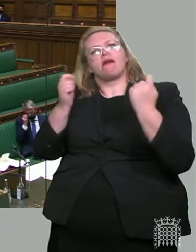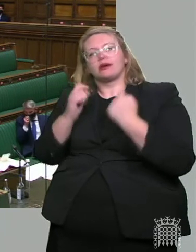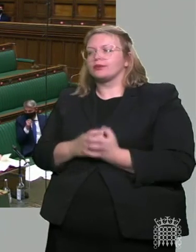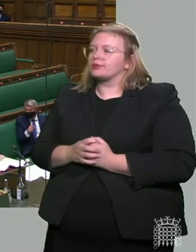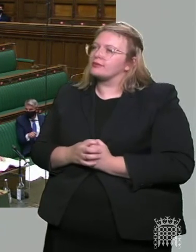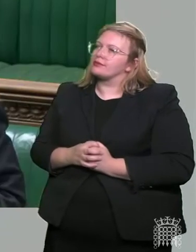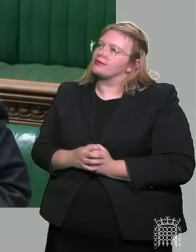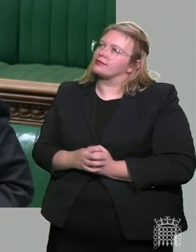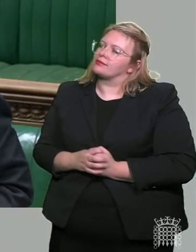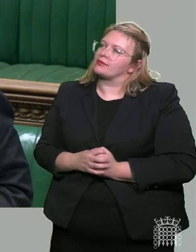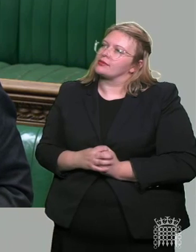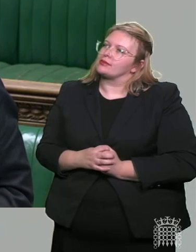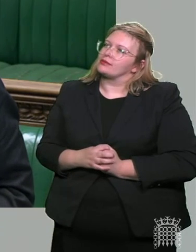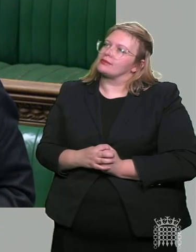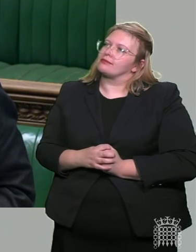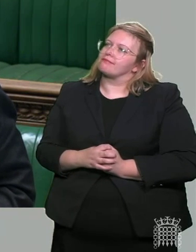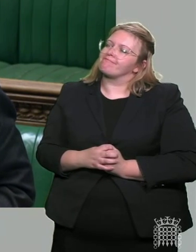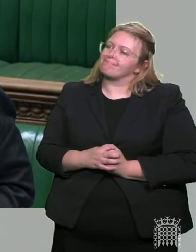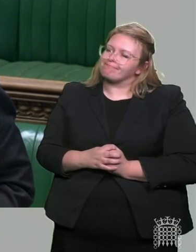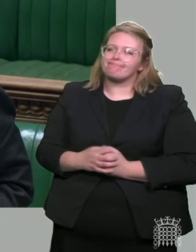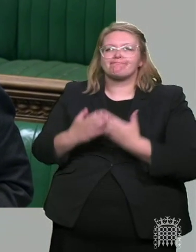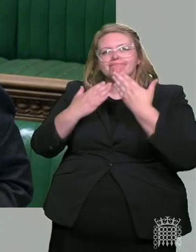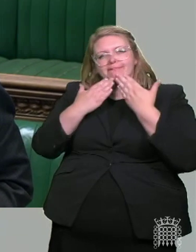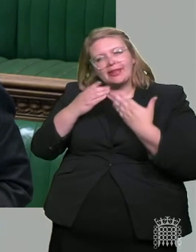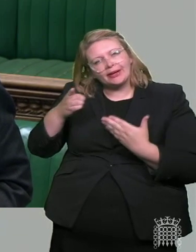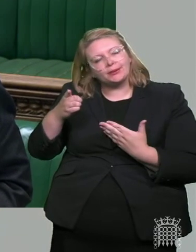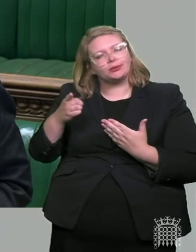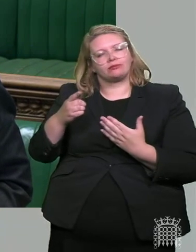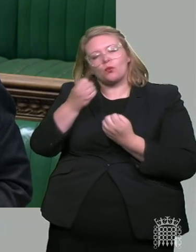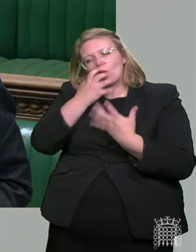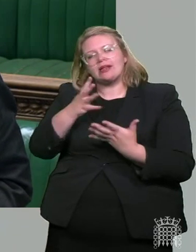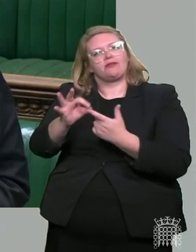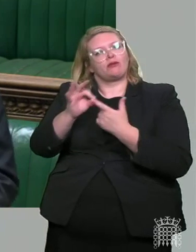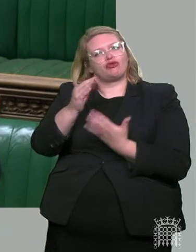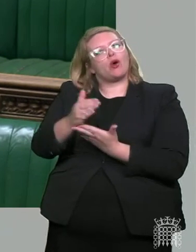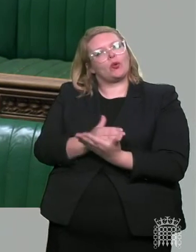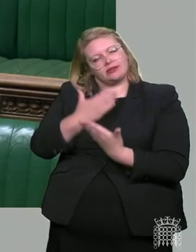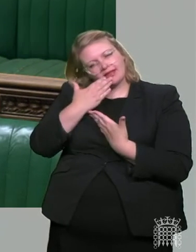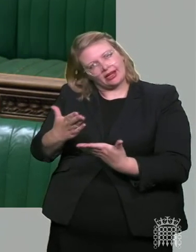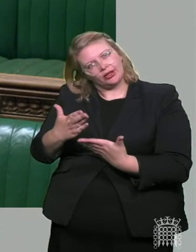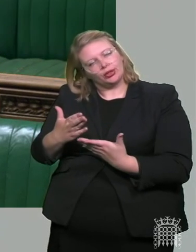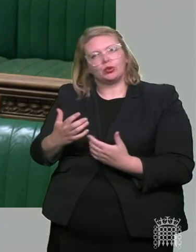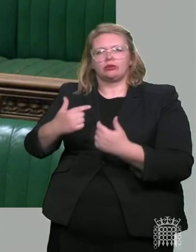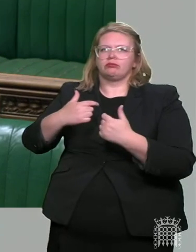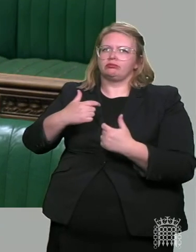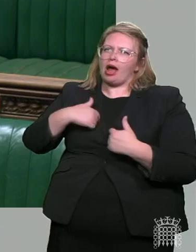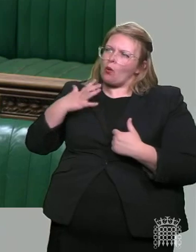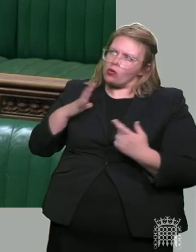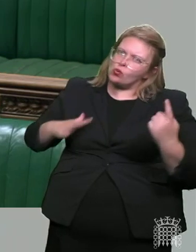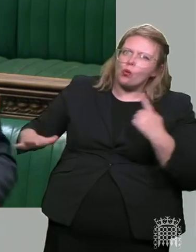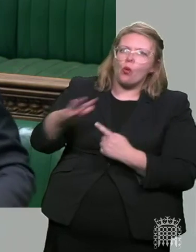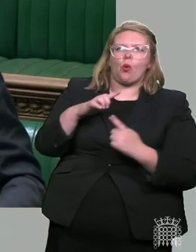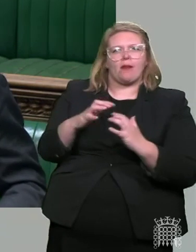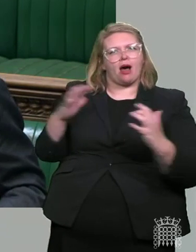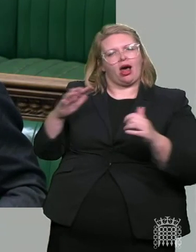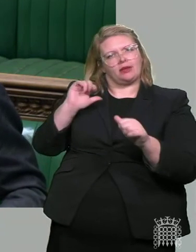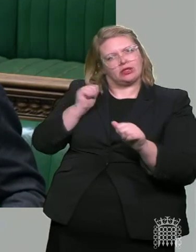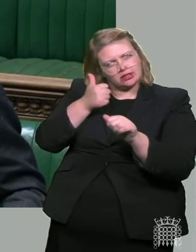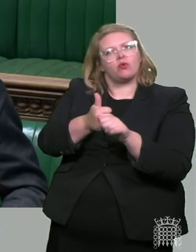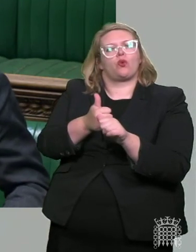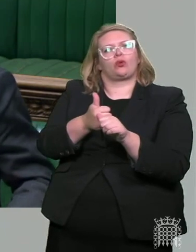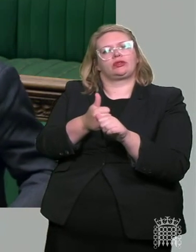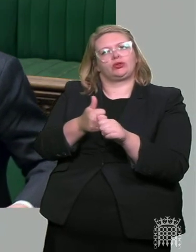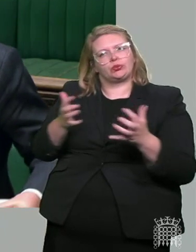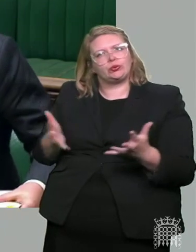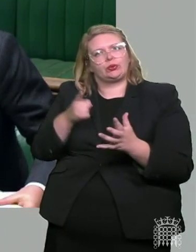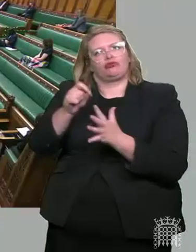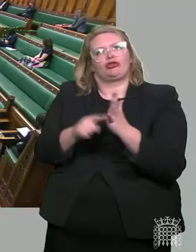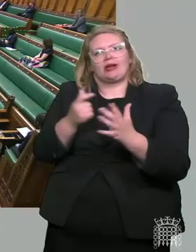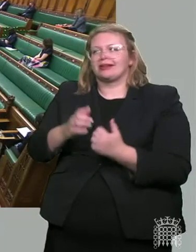I thank my honourable Friend for that wonderful proposal, and I certainly encourage all colleagues to support and contribute to her project.